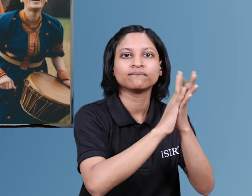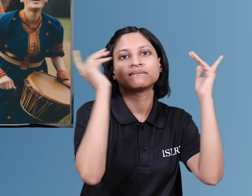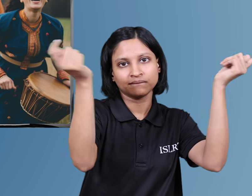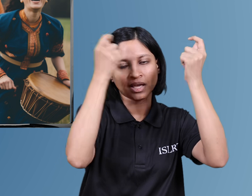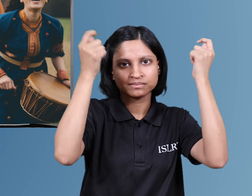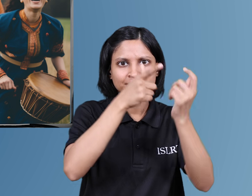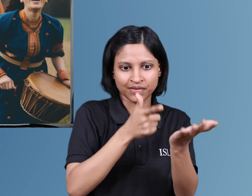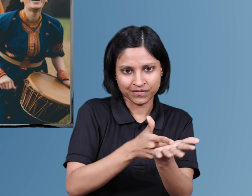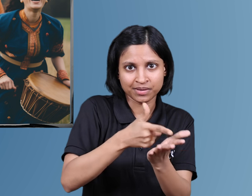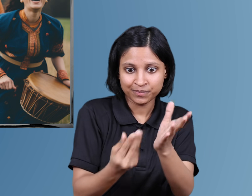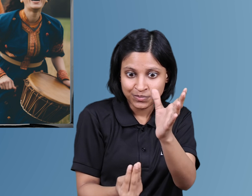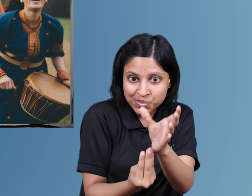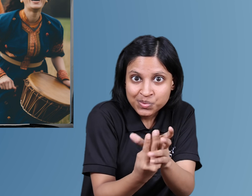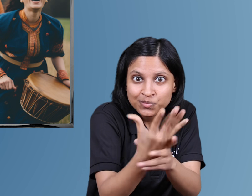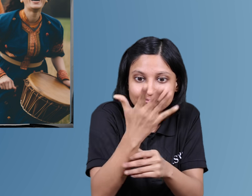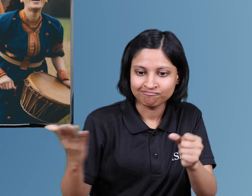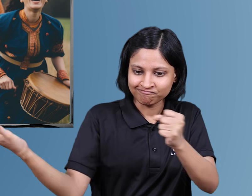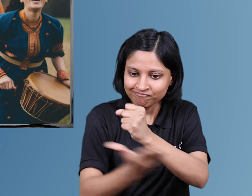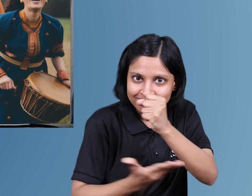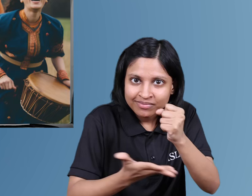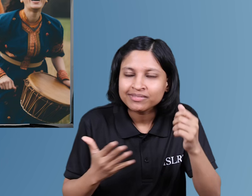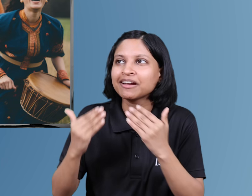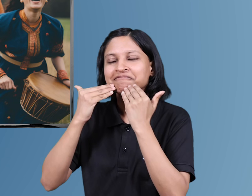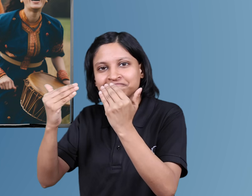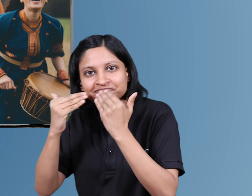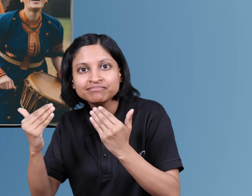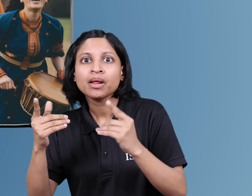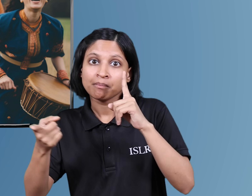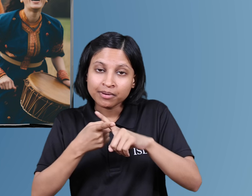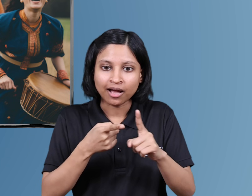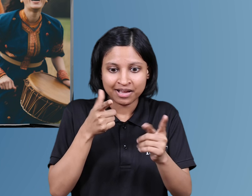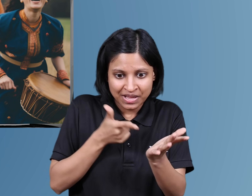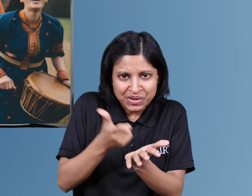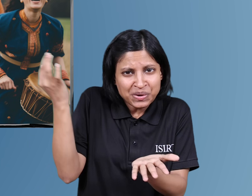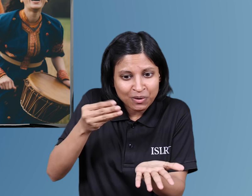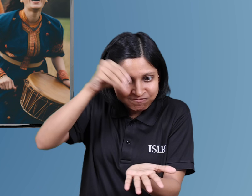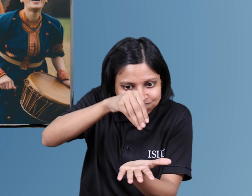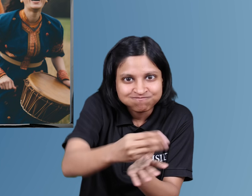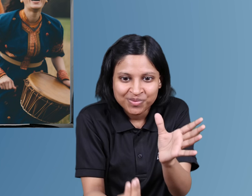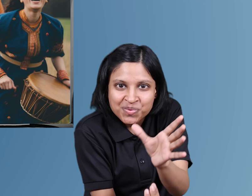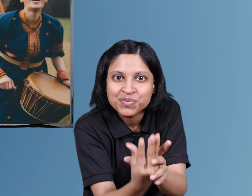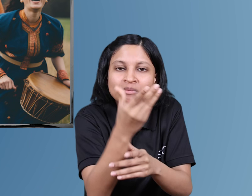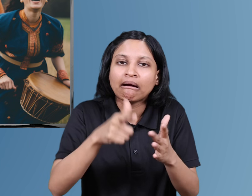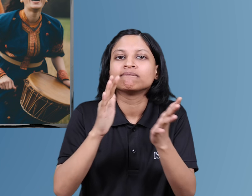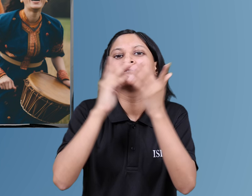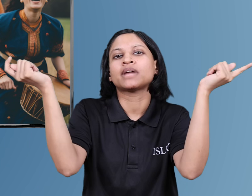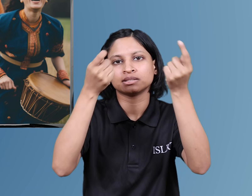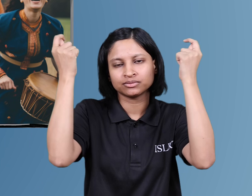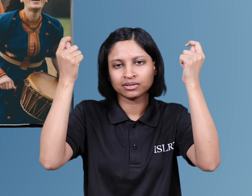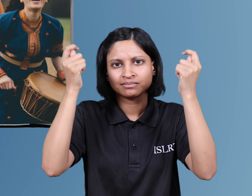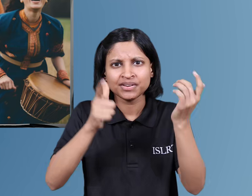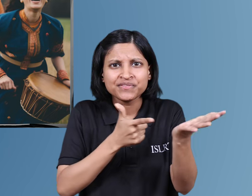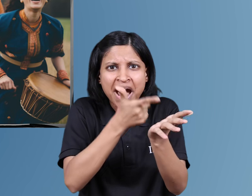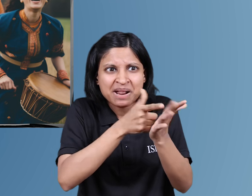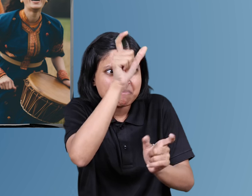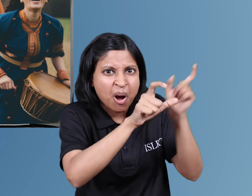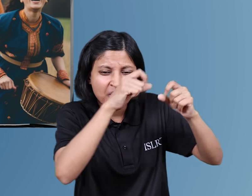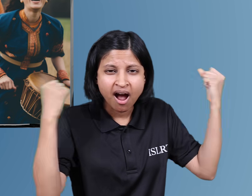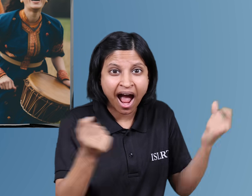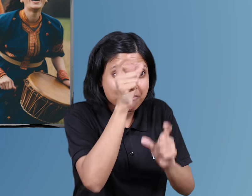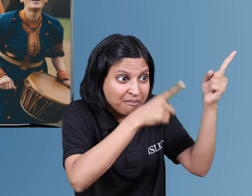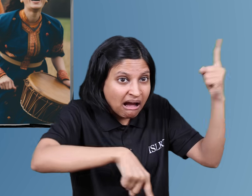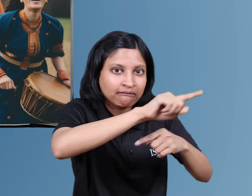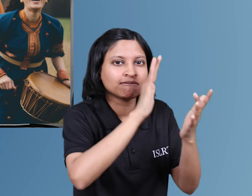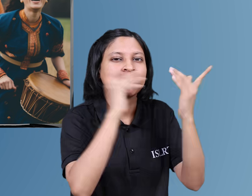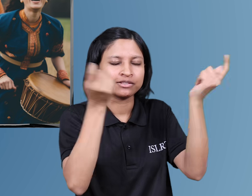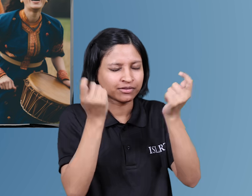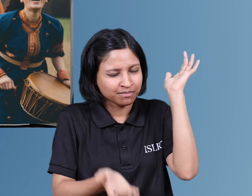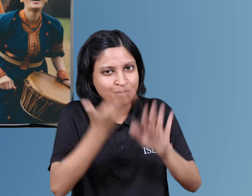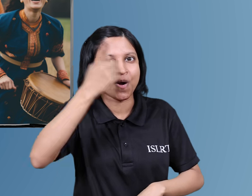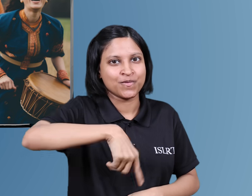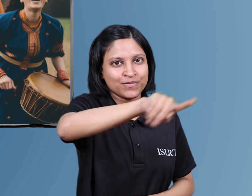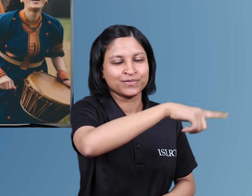Baisakhi is celebrated by Hindus as a harvest festival, where they express where they express gratitude for the year's harvest and welcome the new crops. It is primarily observed by farmers.